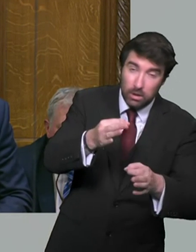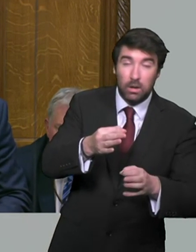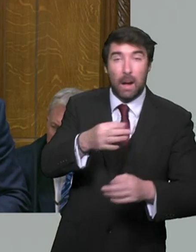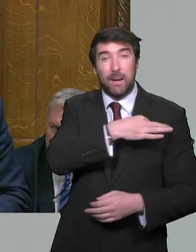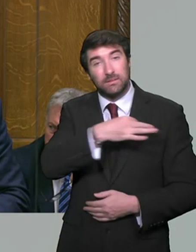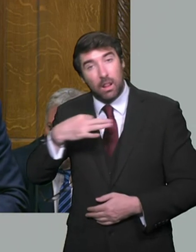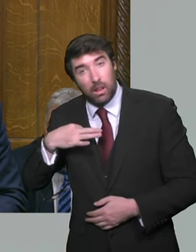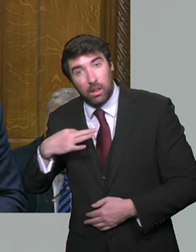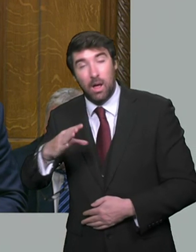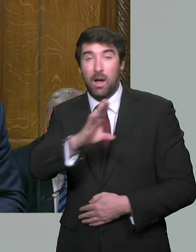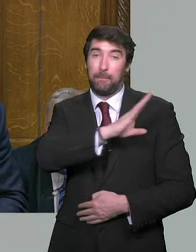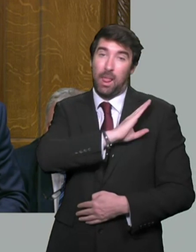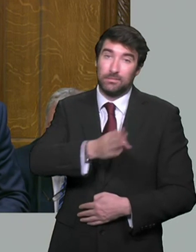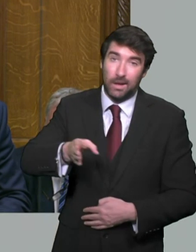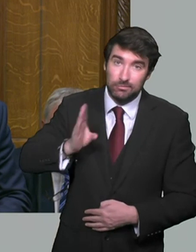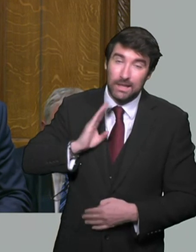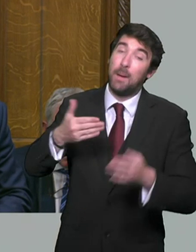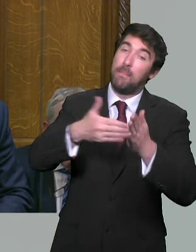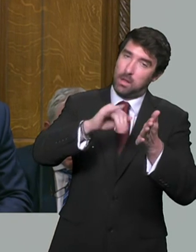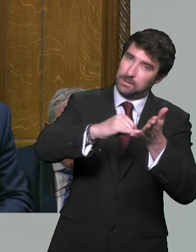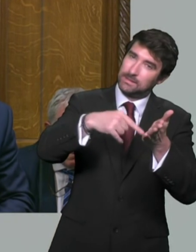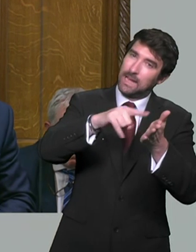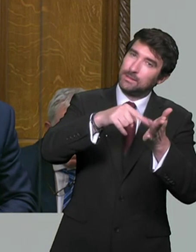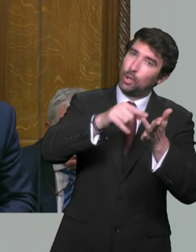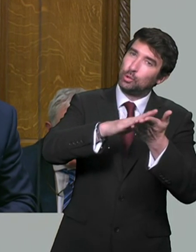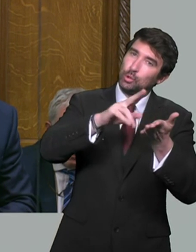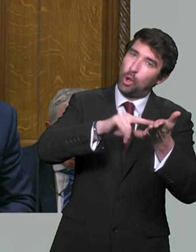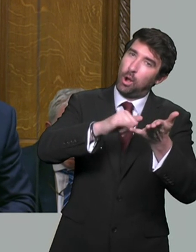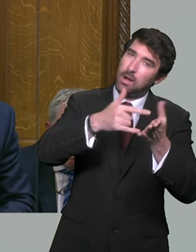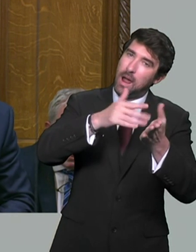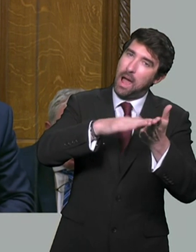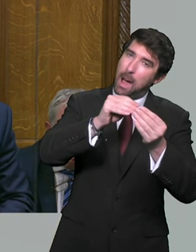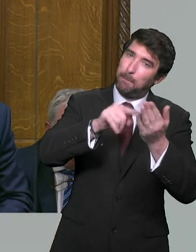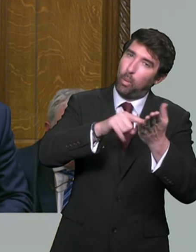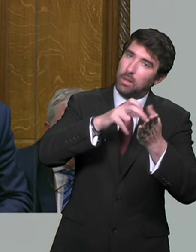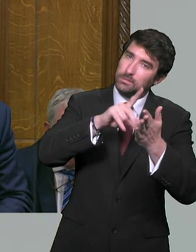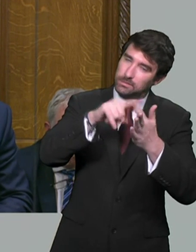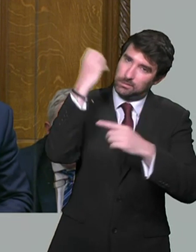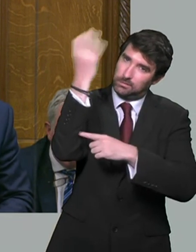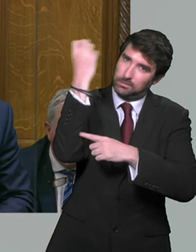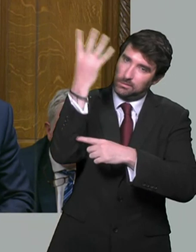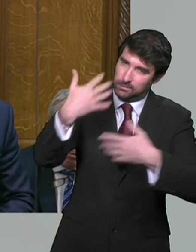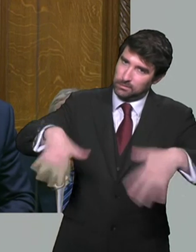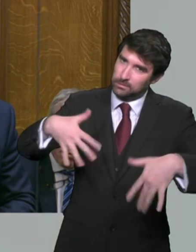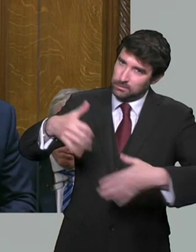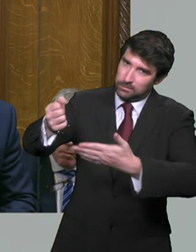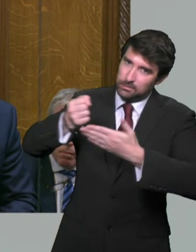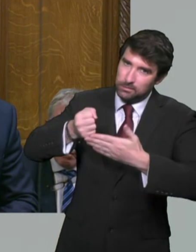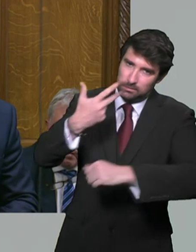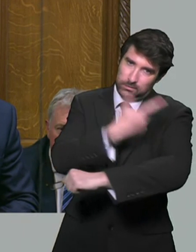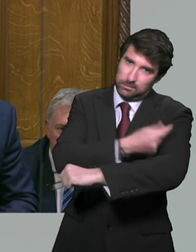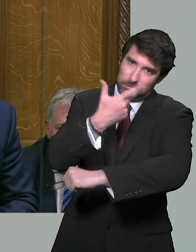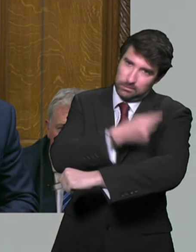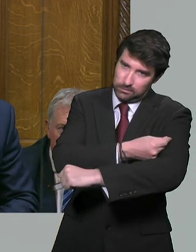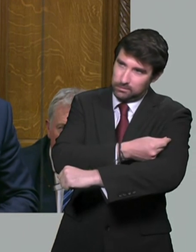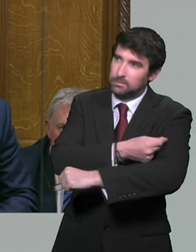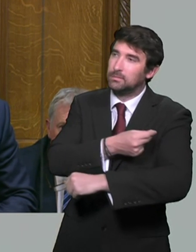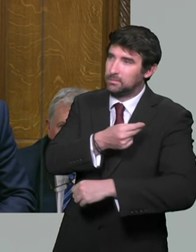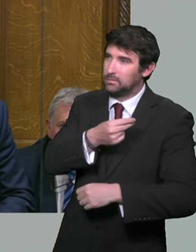All parties in the House with an interest in St John will have an opportunity to thank its volunteers personally if they would like to do so at a reception that I am hosting on the Terrace straight after PMQs today.